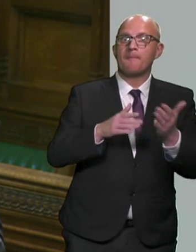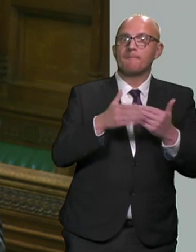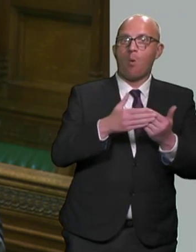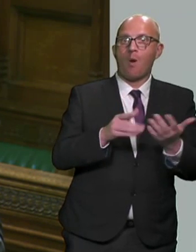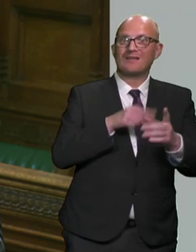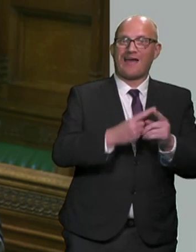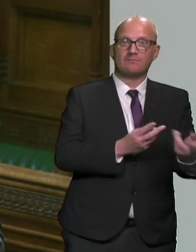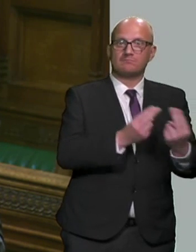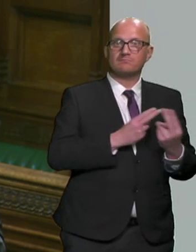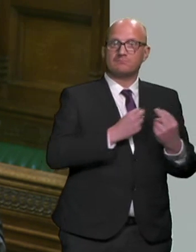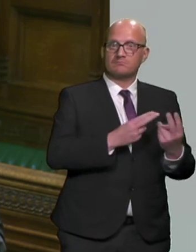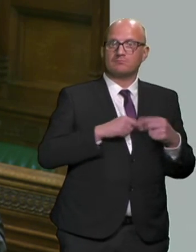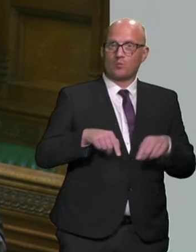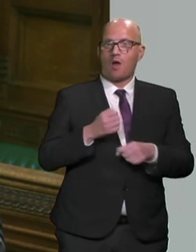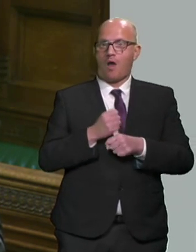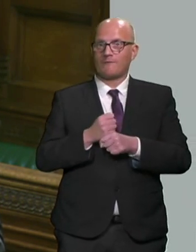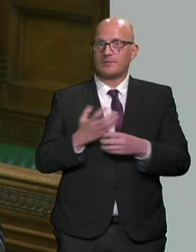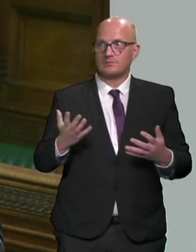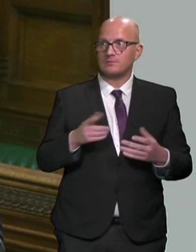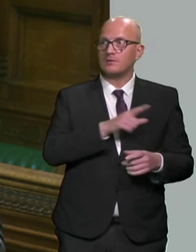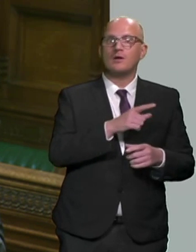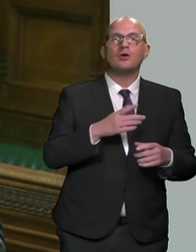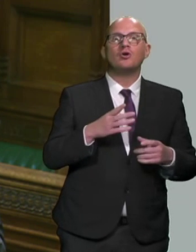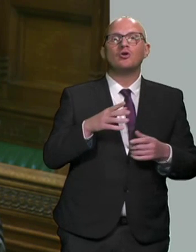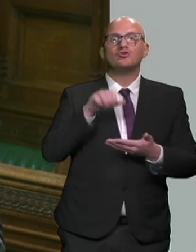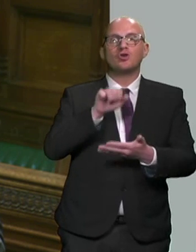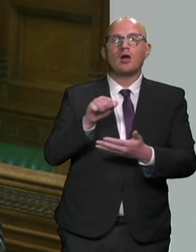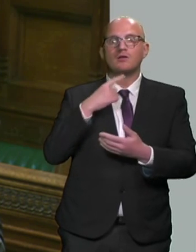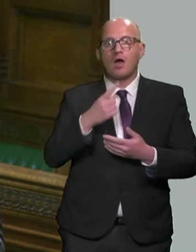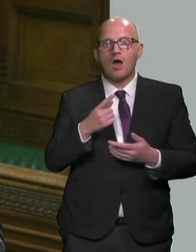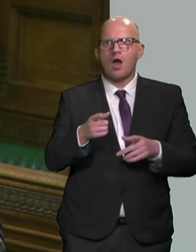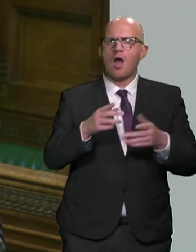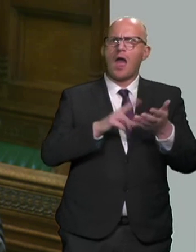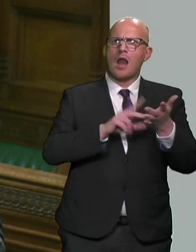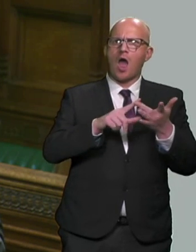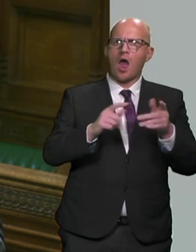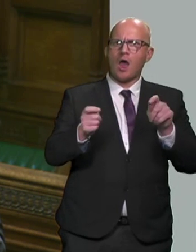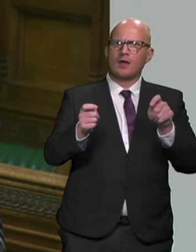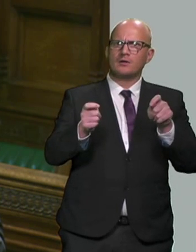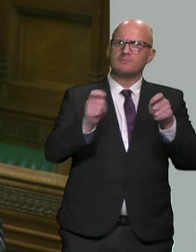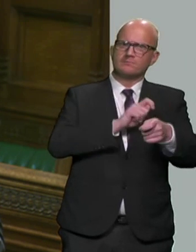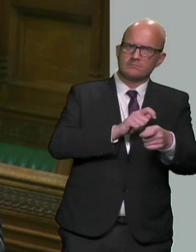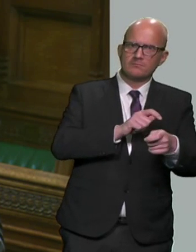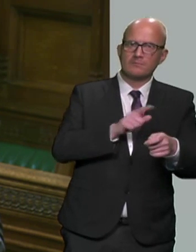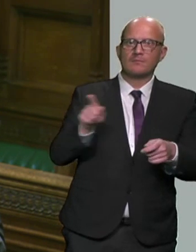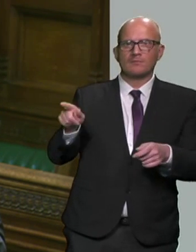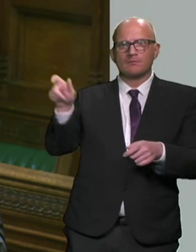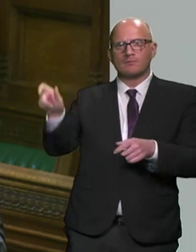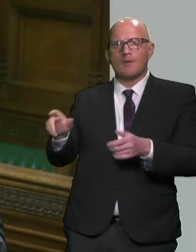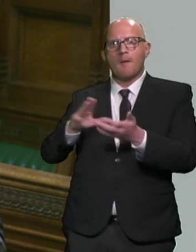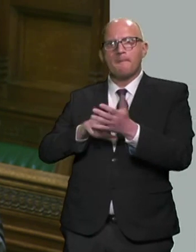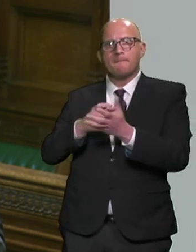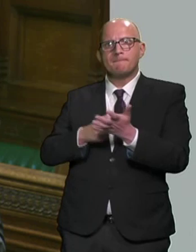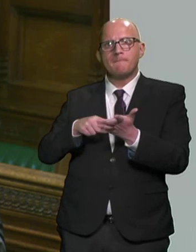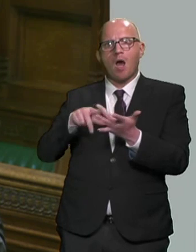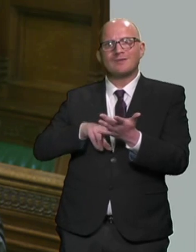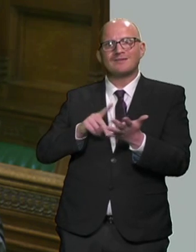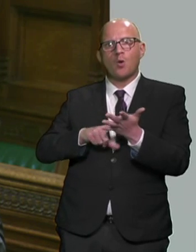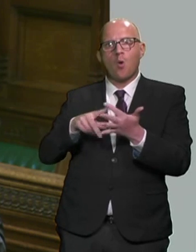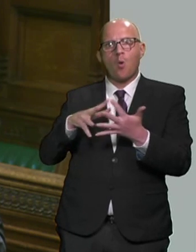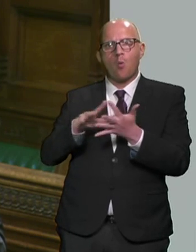As he pointed out just now, the changes to national insurance do the things that Martin Lewis, as well as the institutes, would applaud.